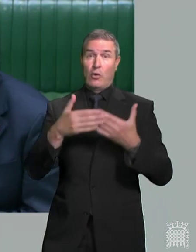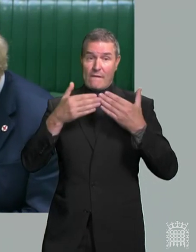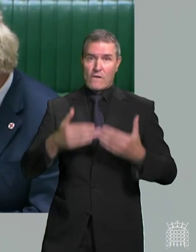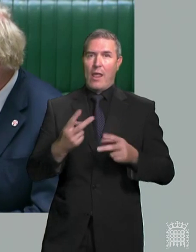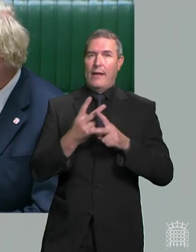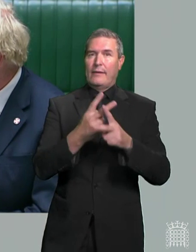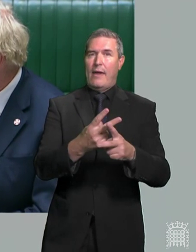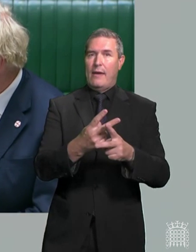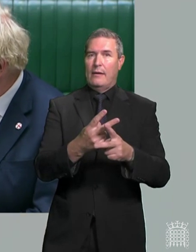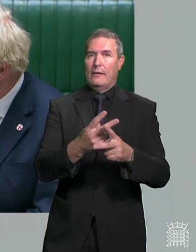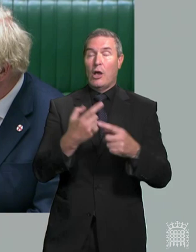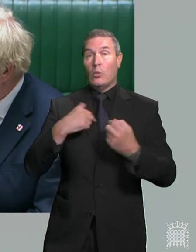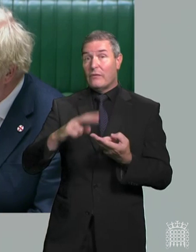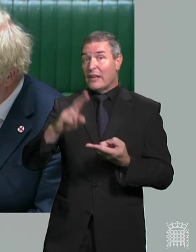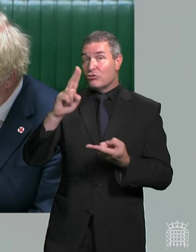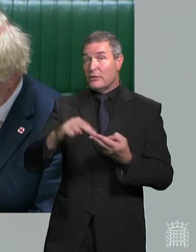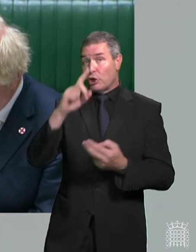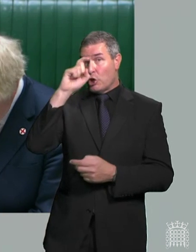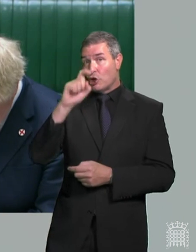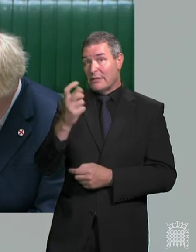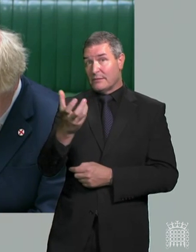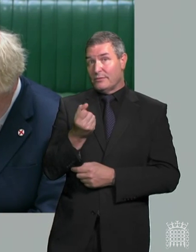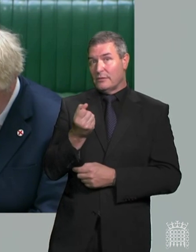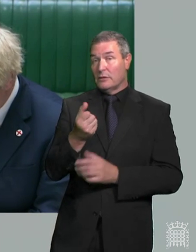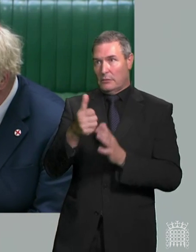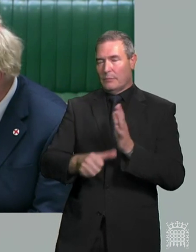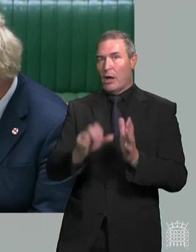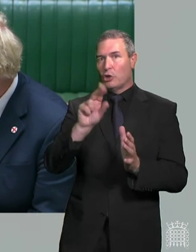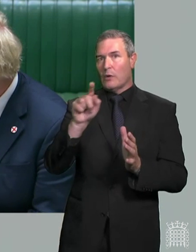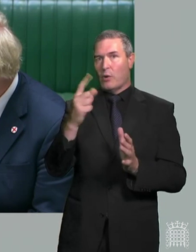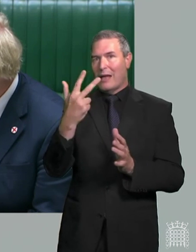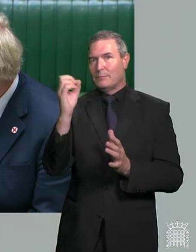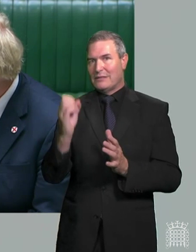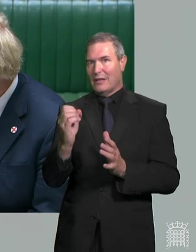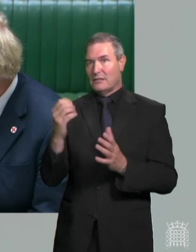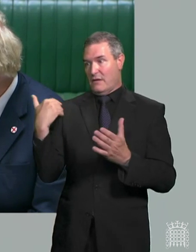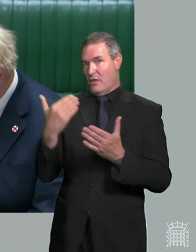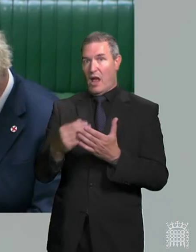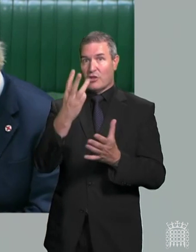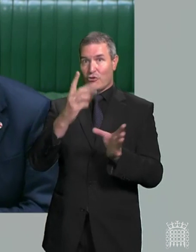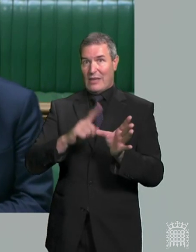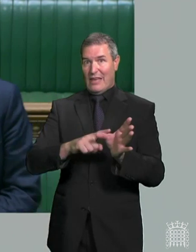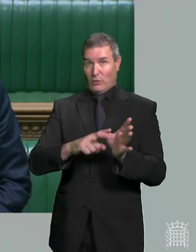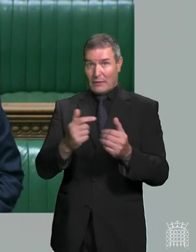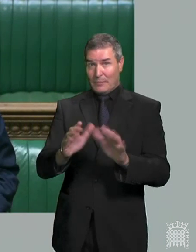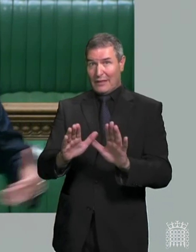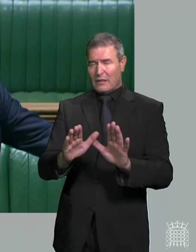We have increased nurses’ starting pay by 12.8% over the last three years.